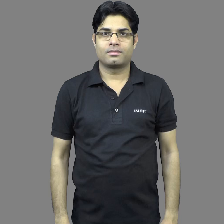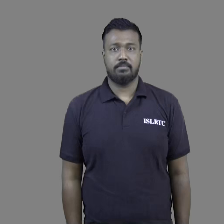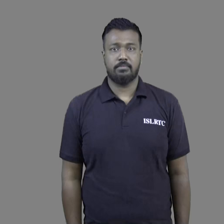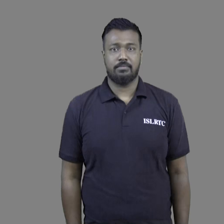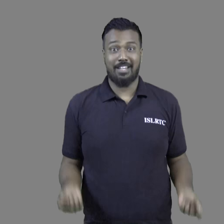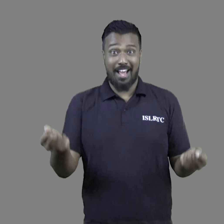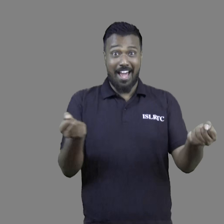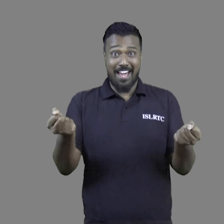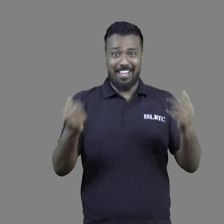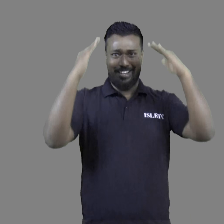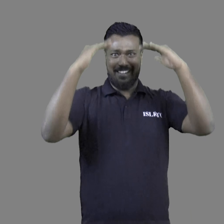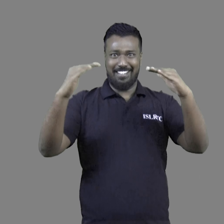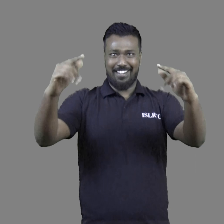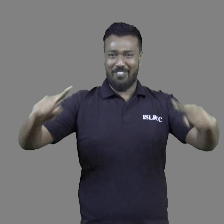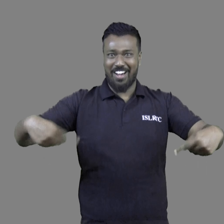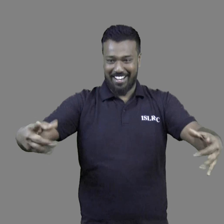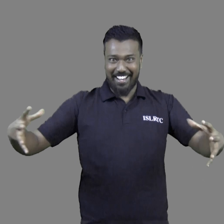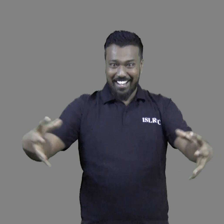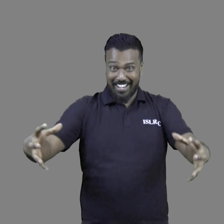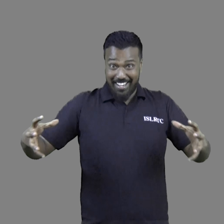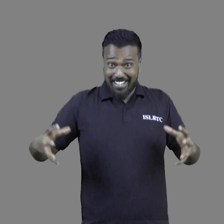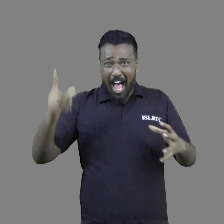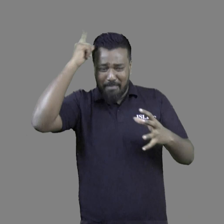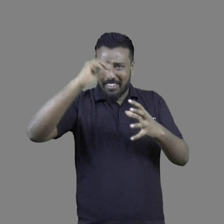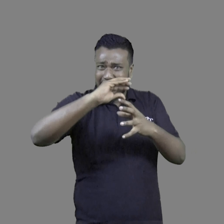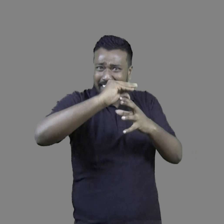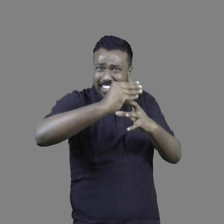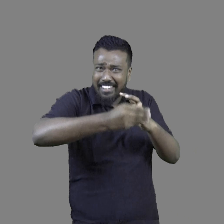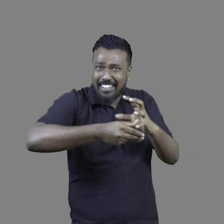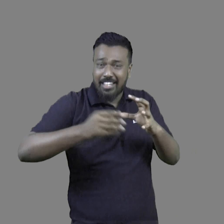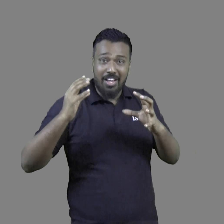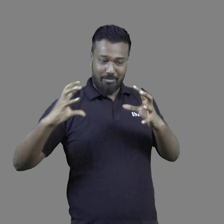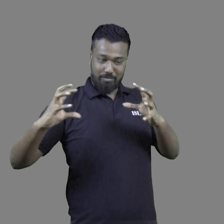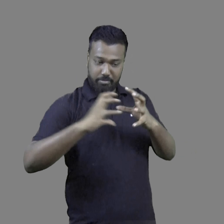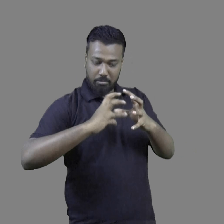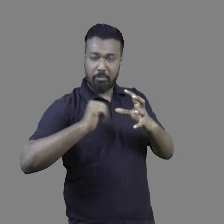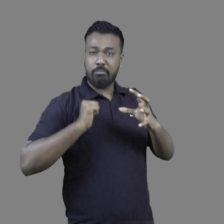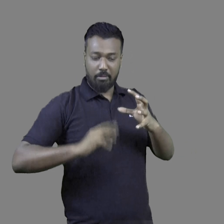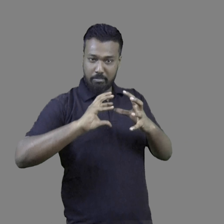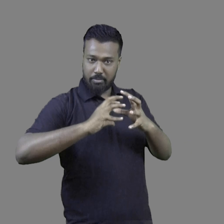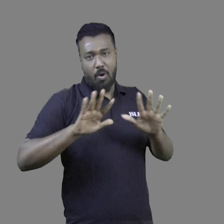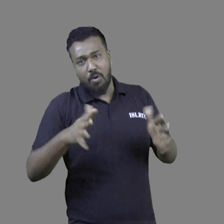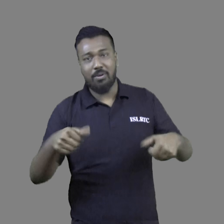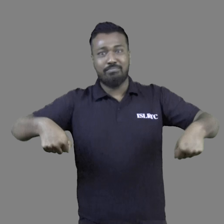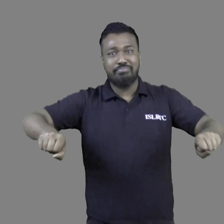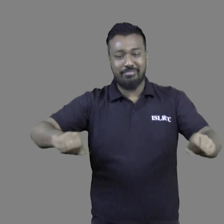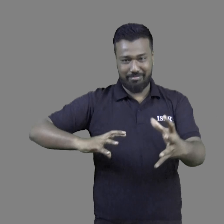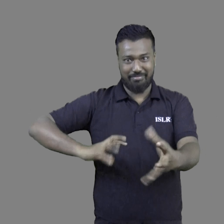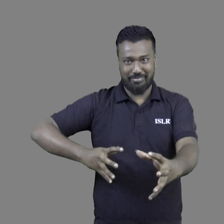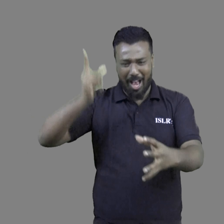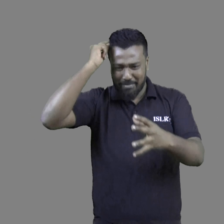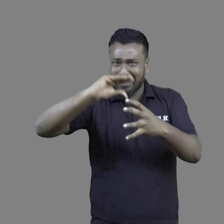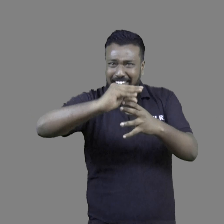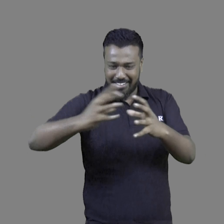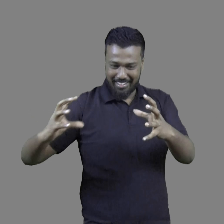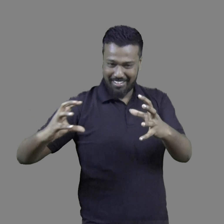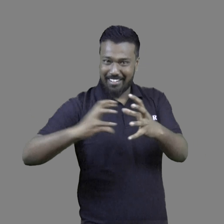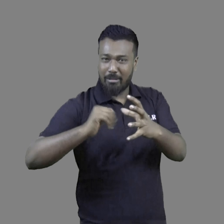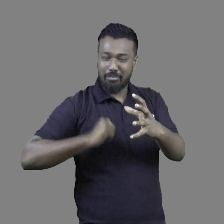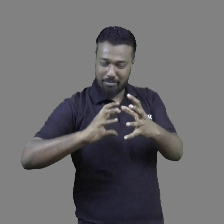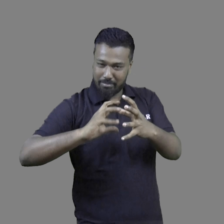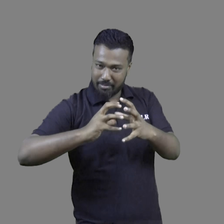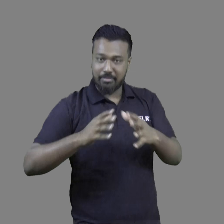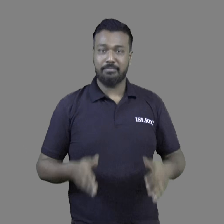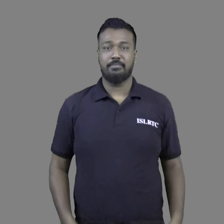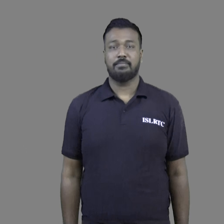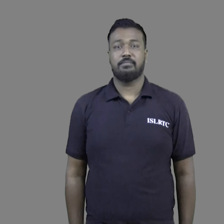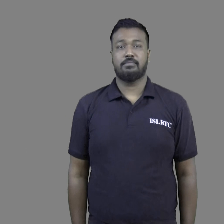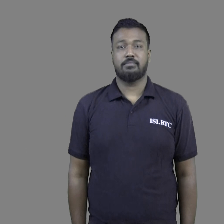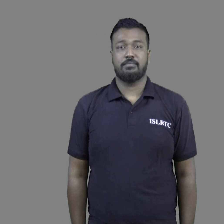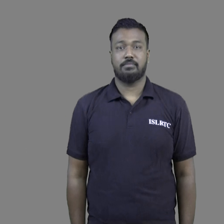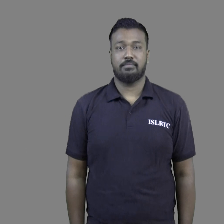Alloy Wheel